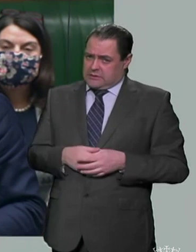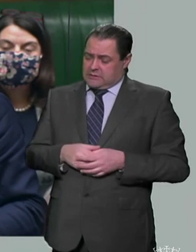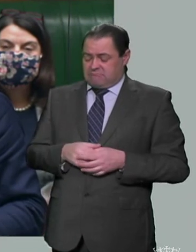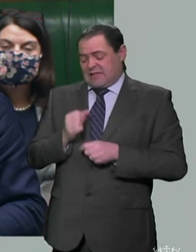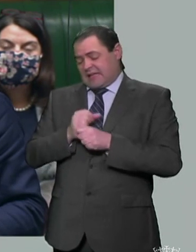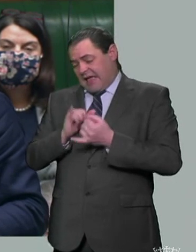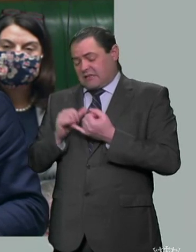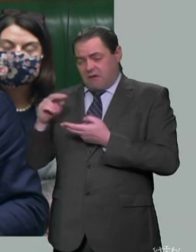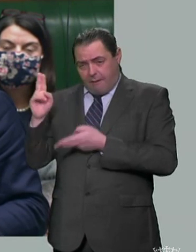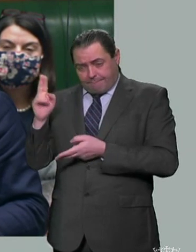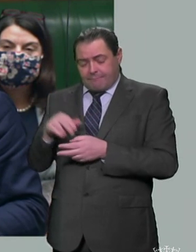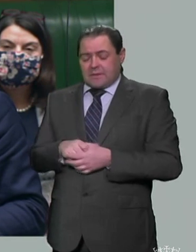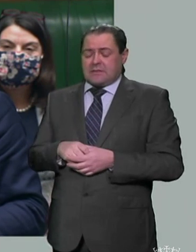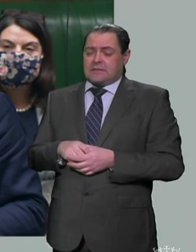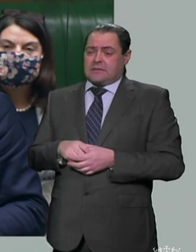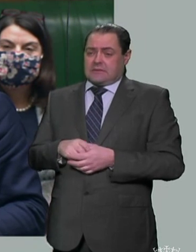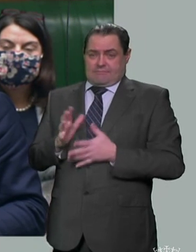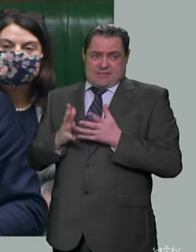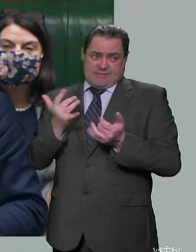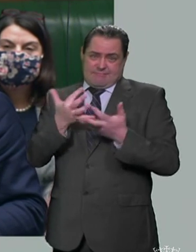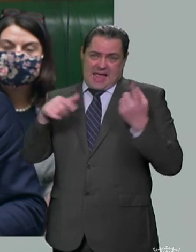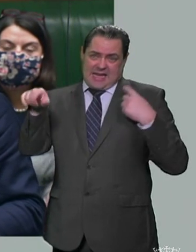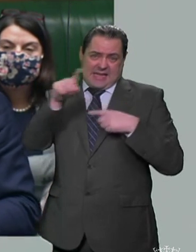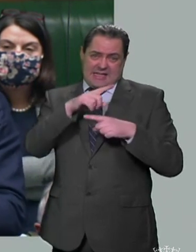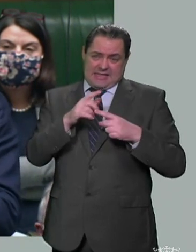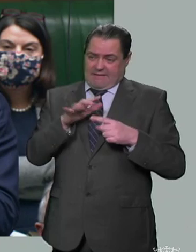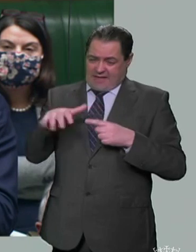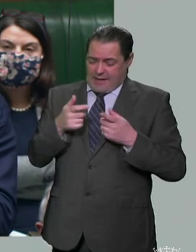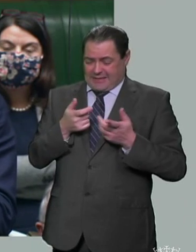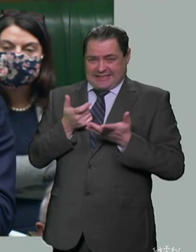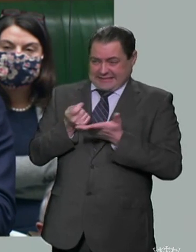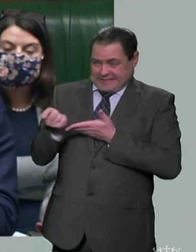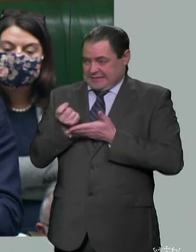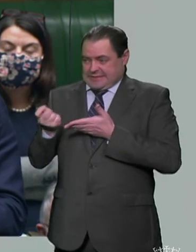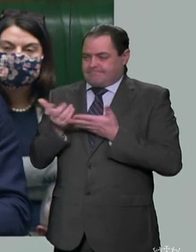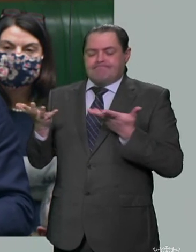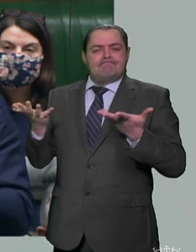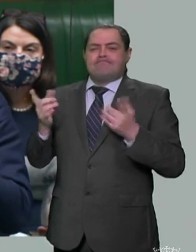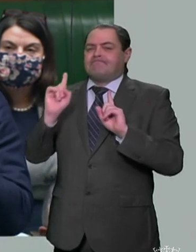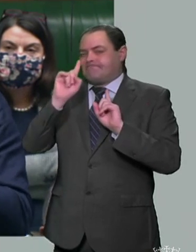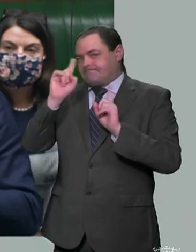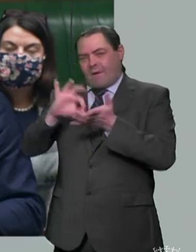Gas price rises will push millions more families into fuel poverty, when we know many